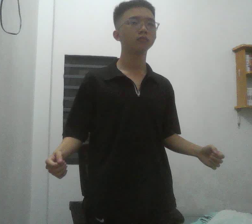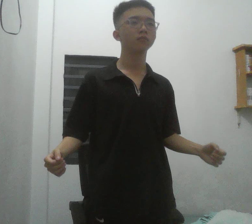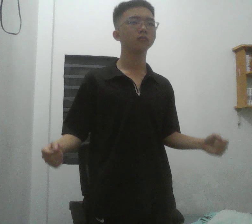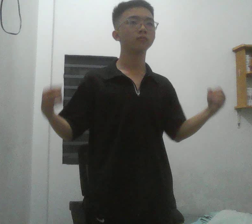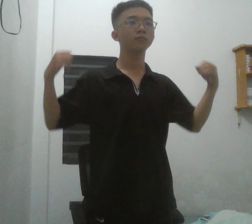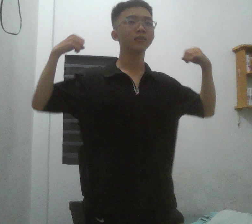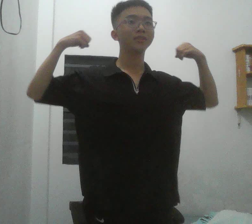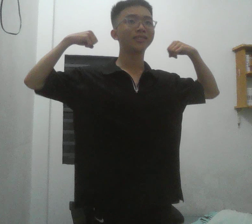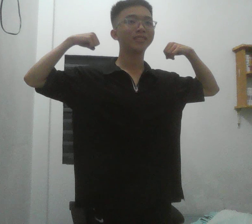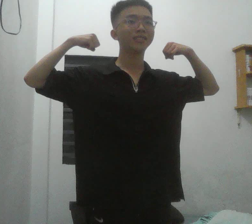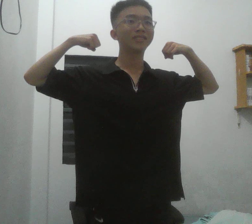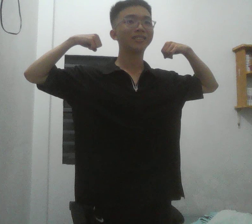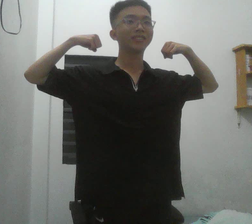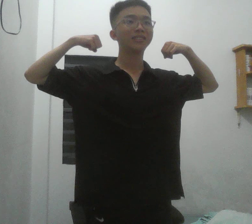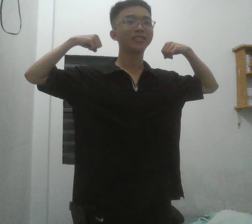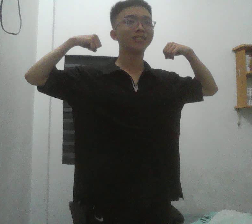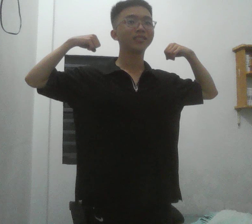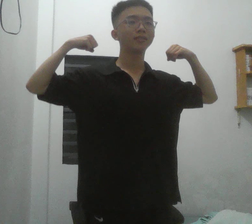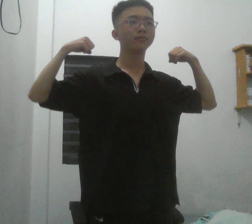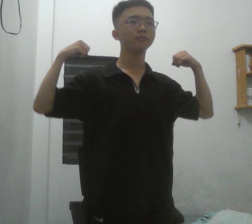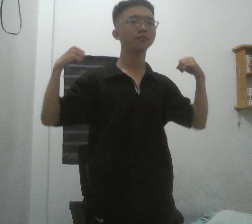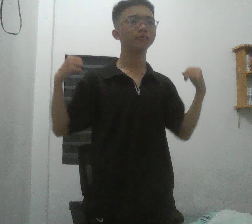minh khoe